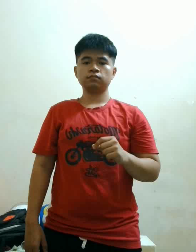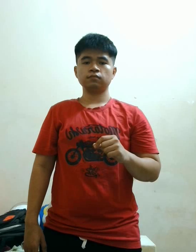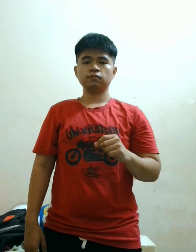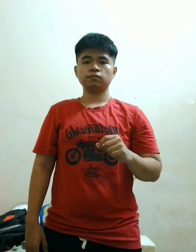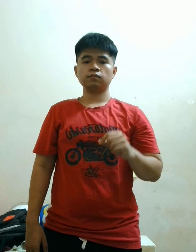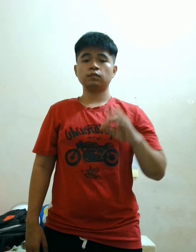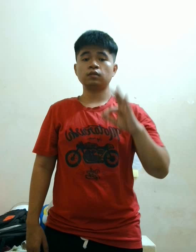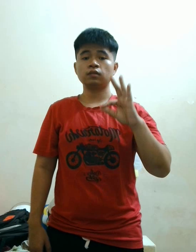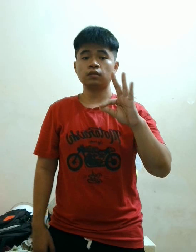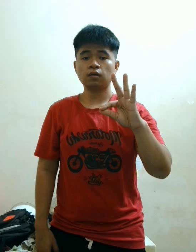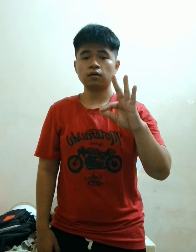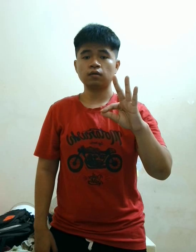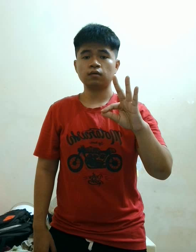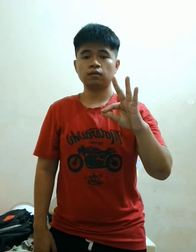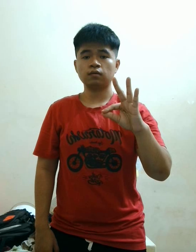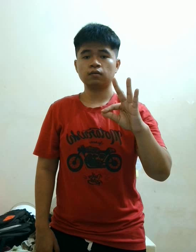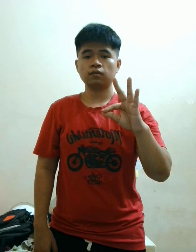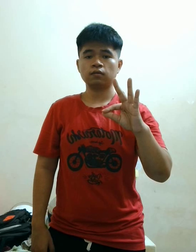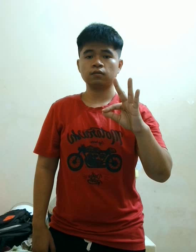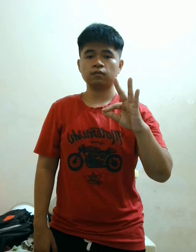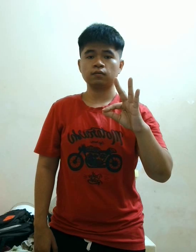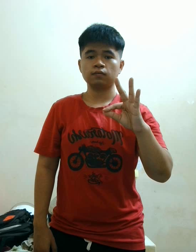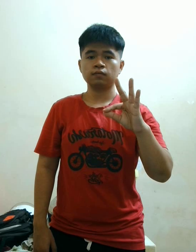t